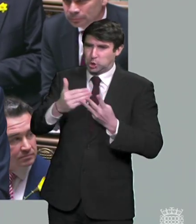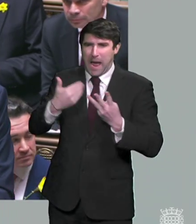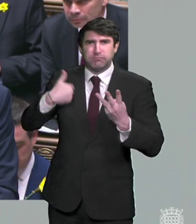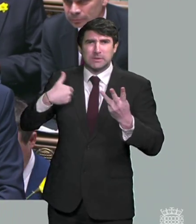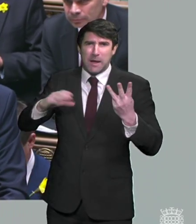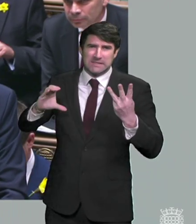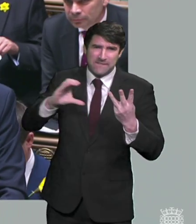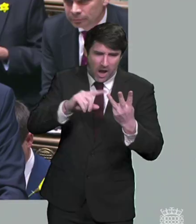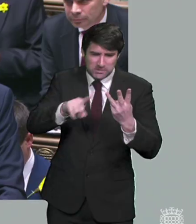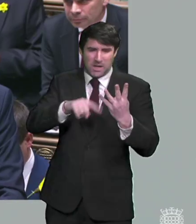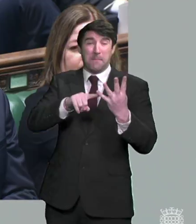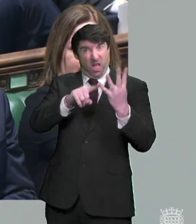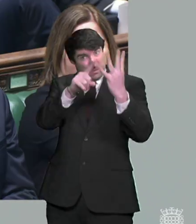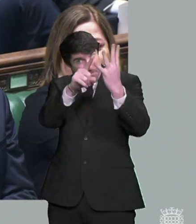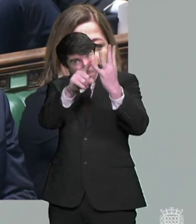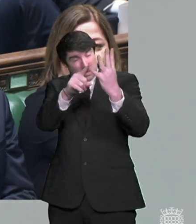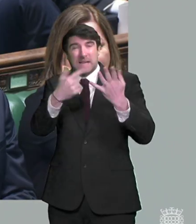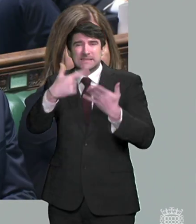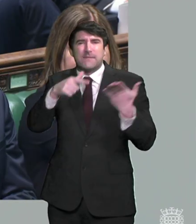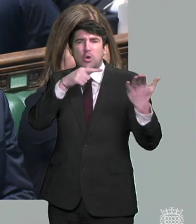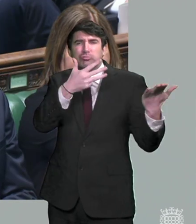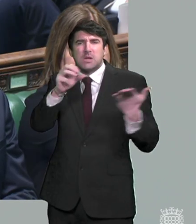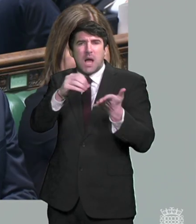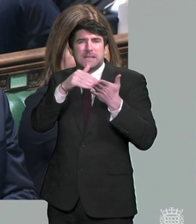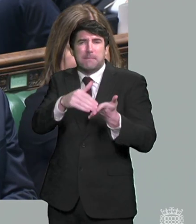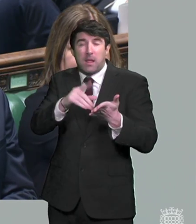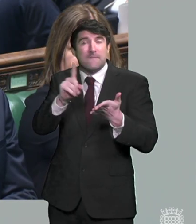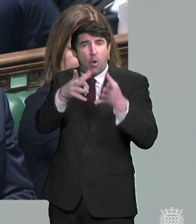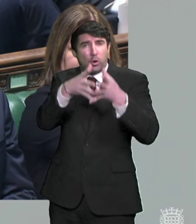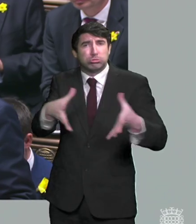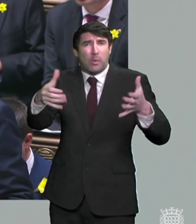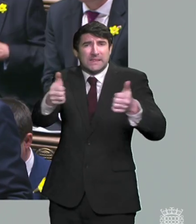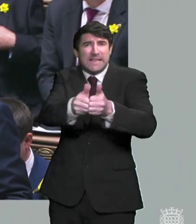On top of that, the Government are delivering nearly £790 million in growth deals.